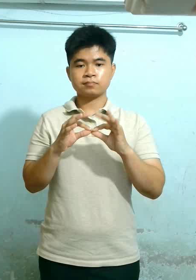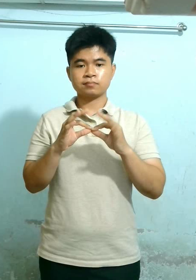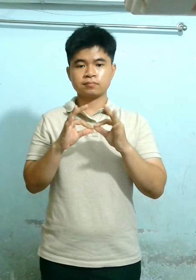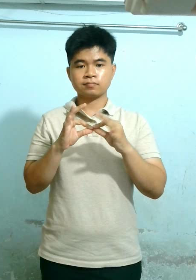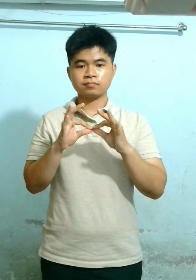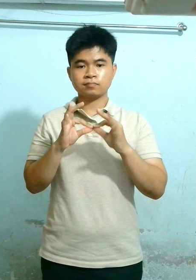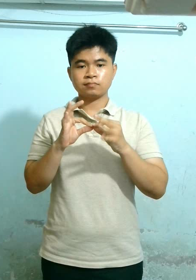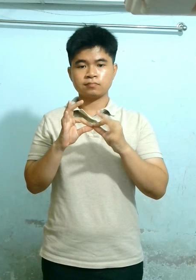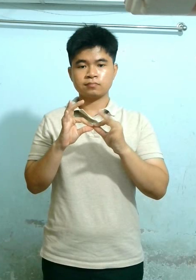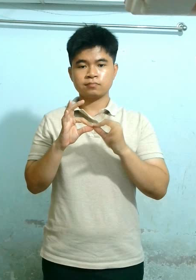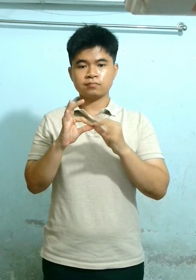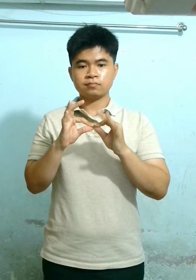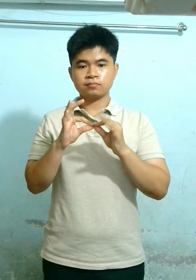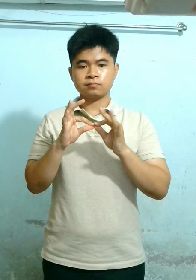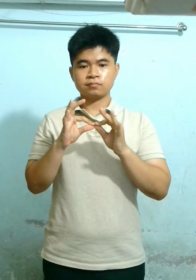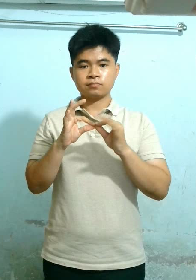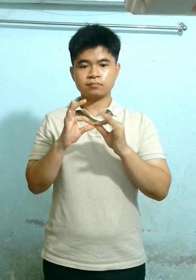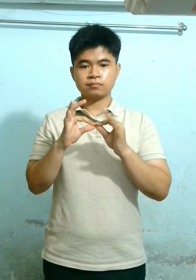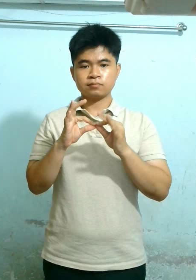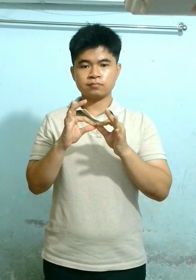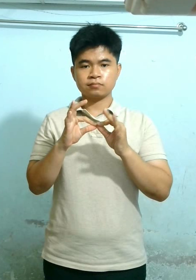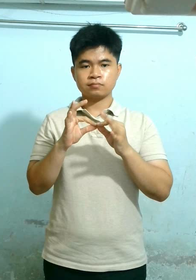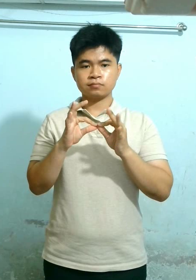phien dich